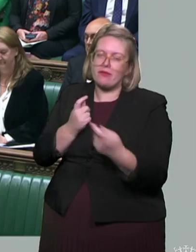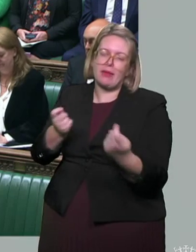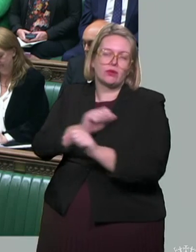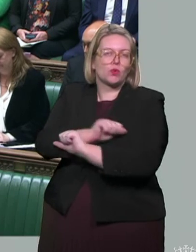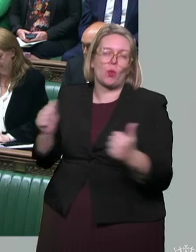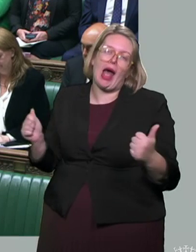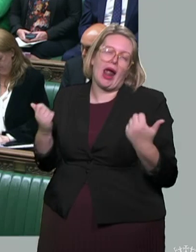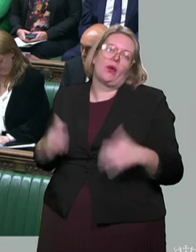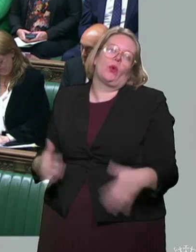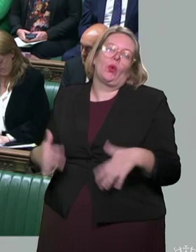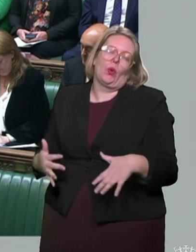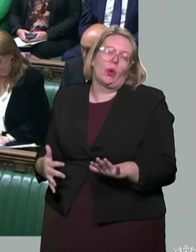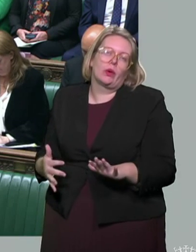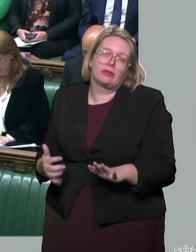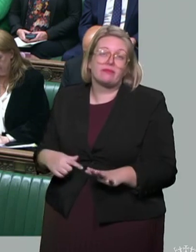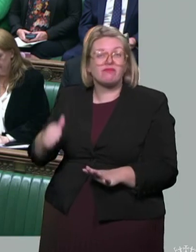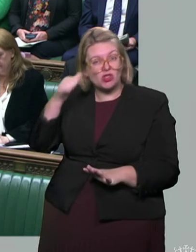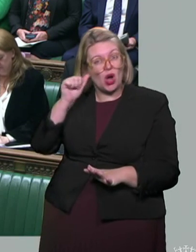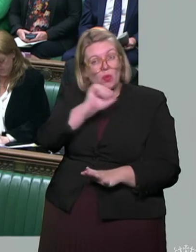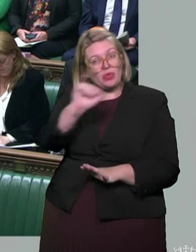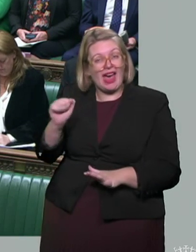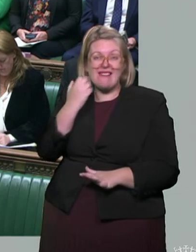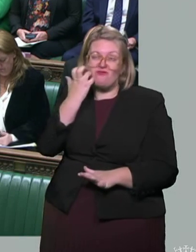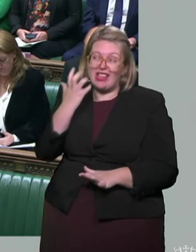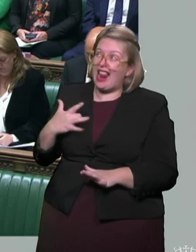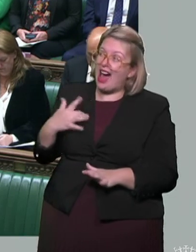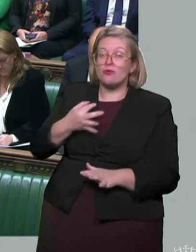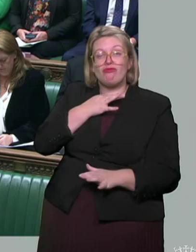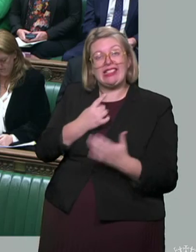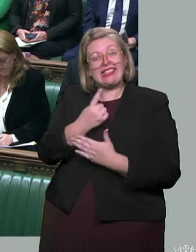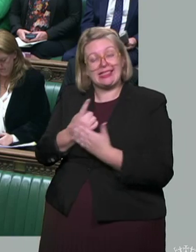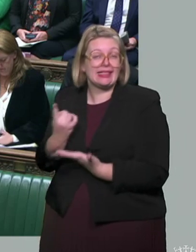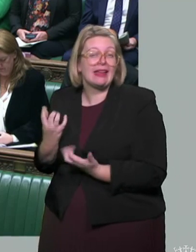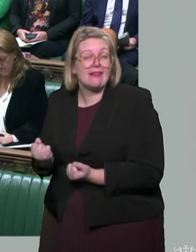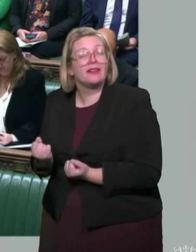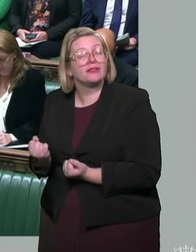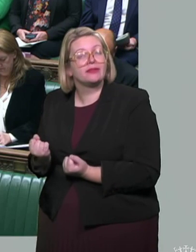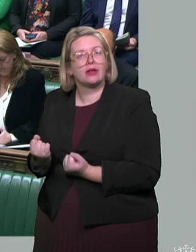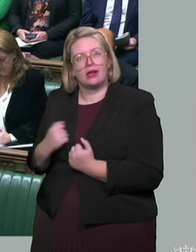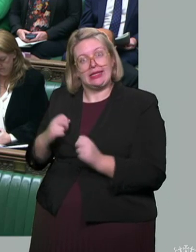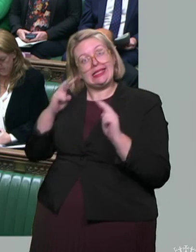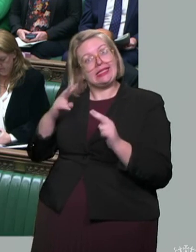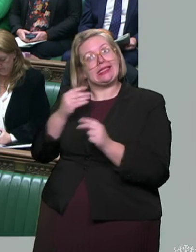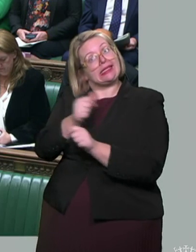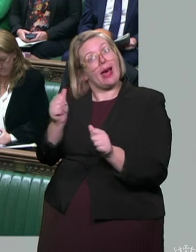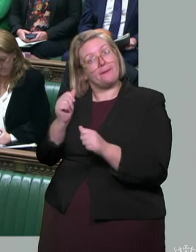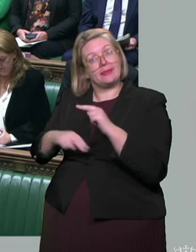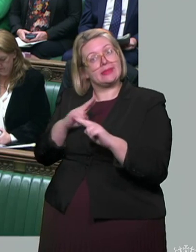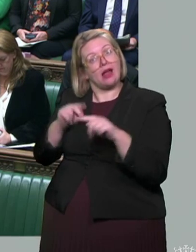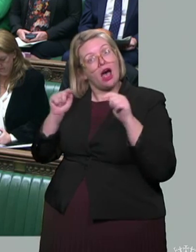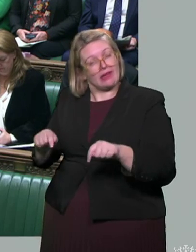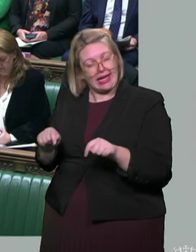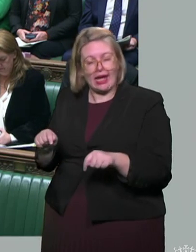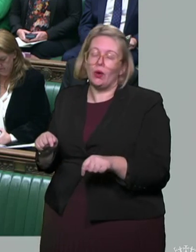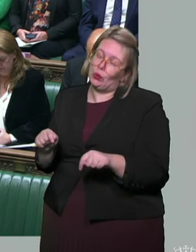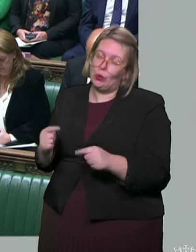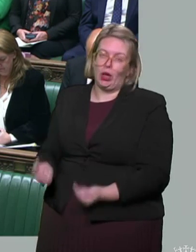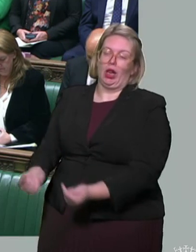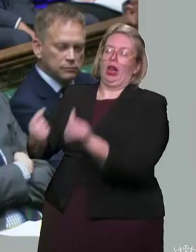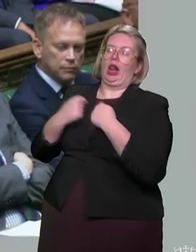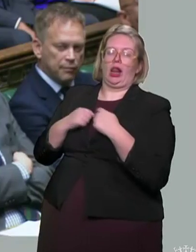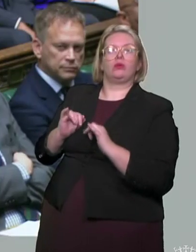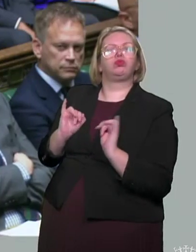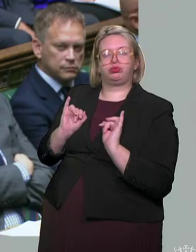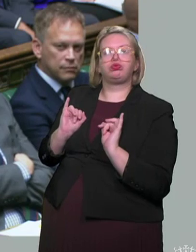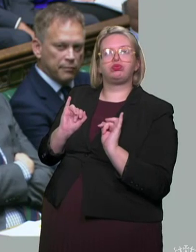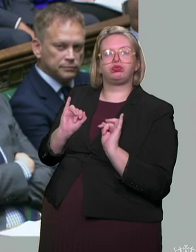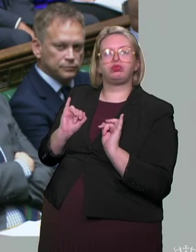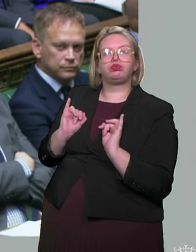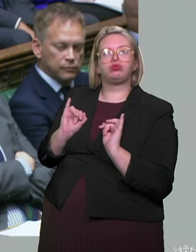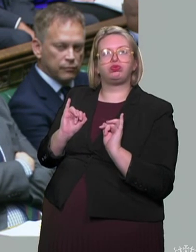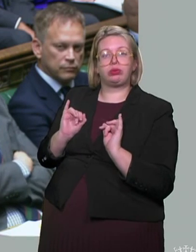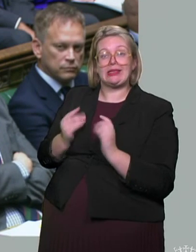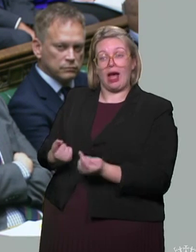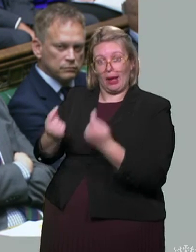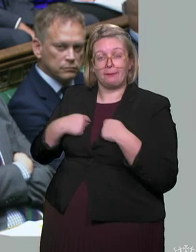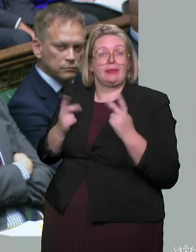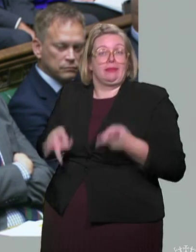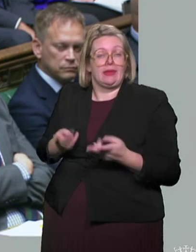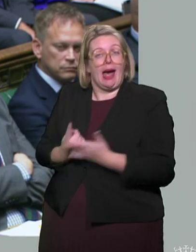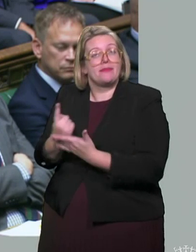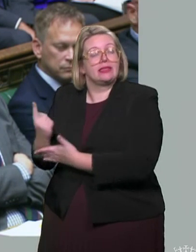We all know the risks that they run in their daily lives and, indeed, we have seen how some House of Commons staff have paid for their sacrifice even with their lives.